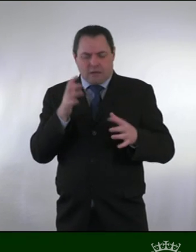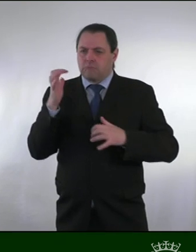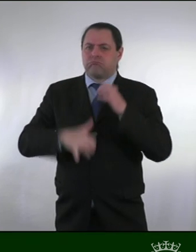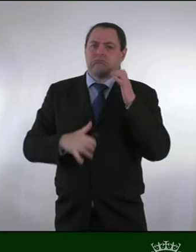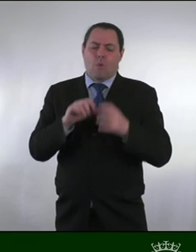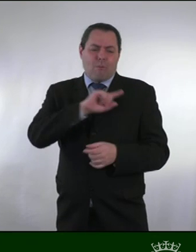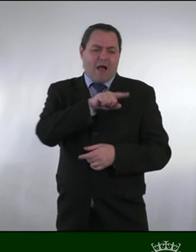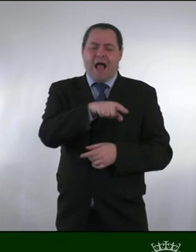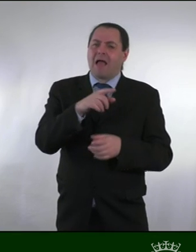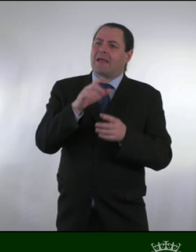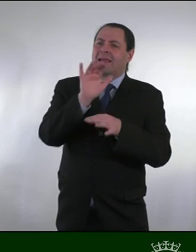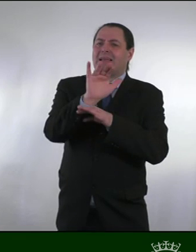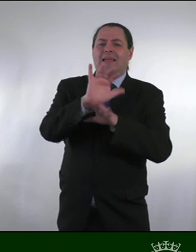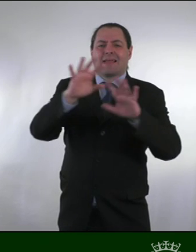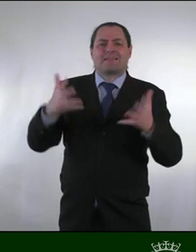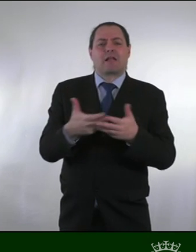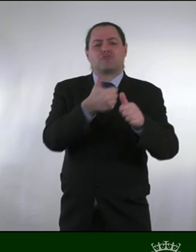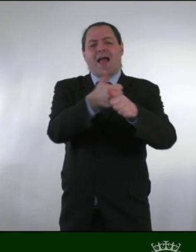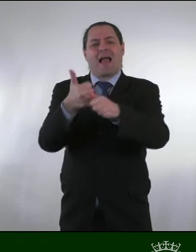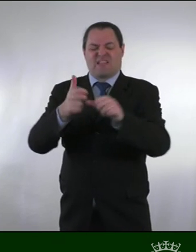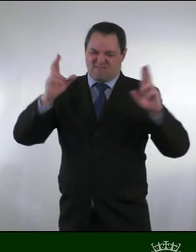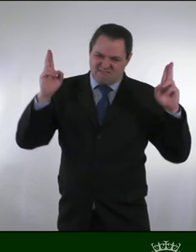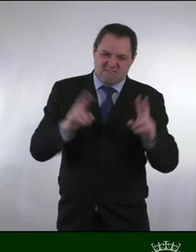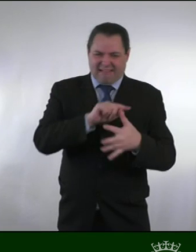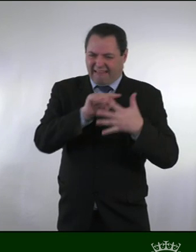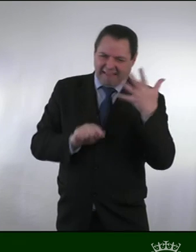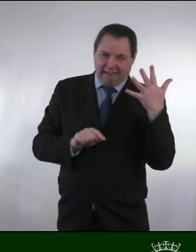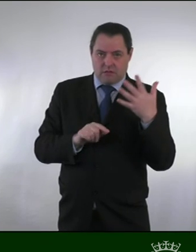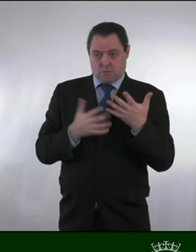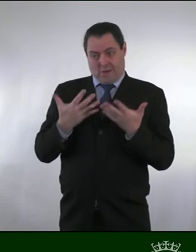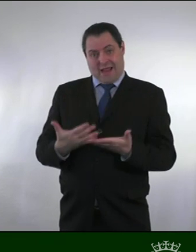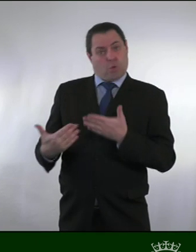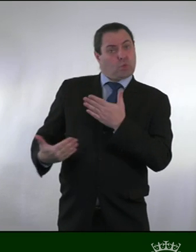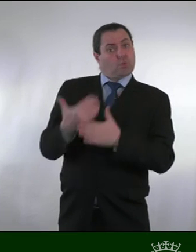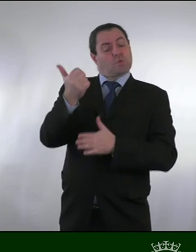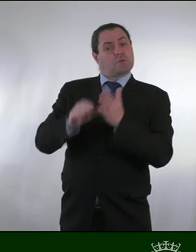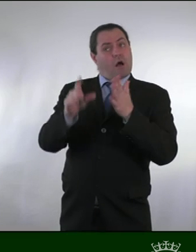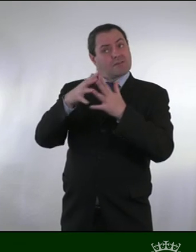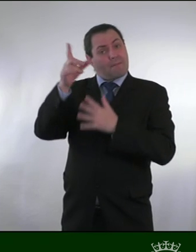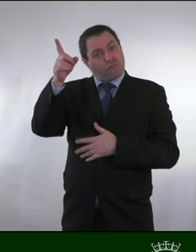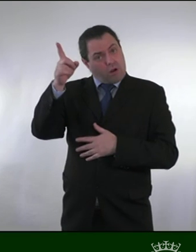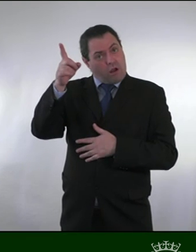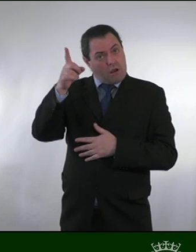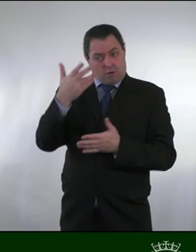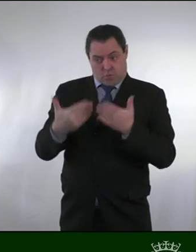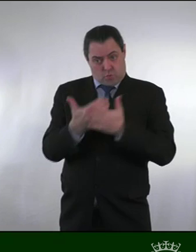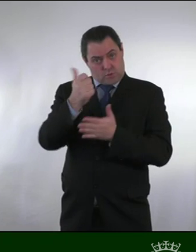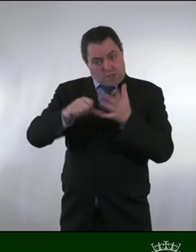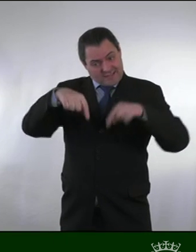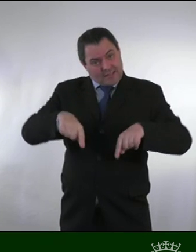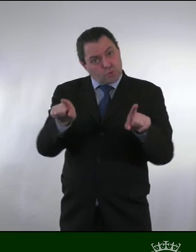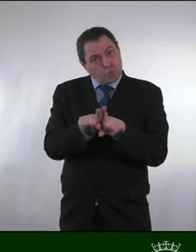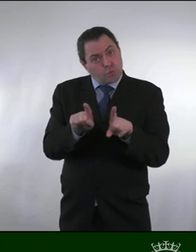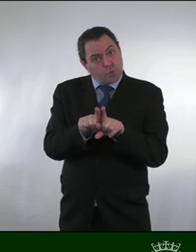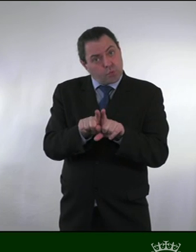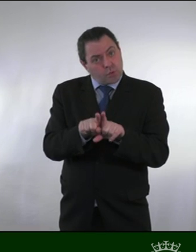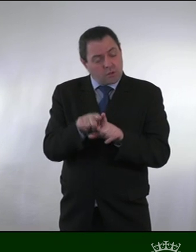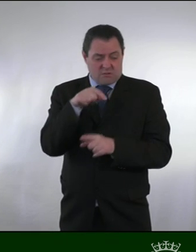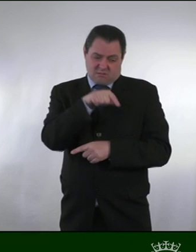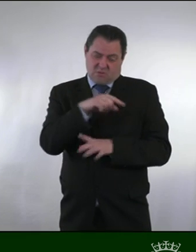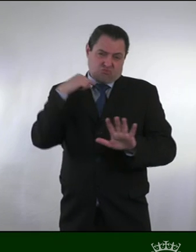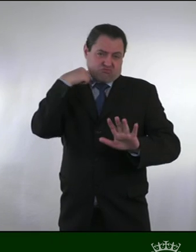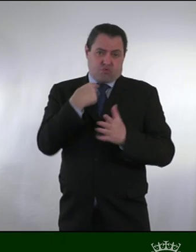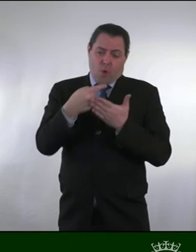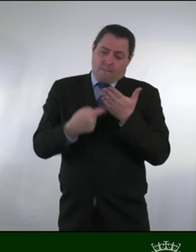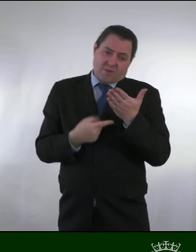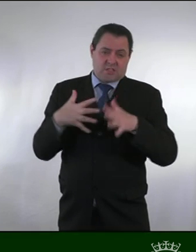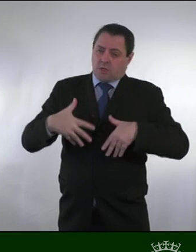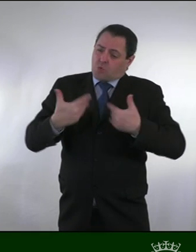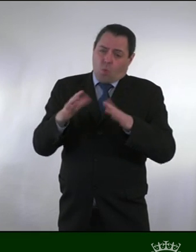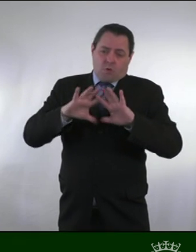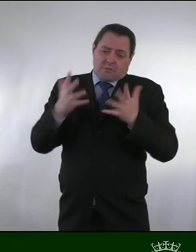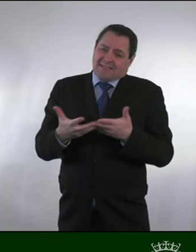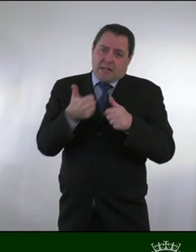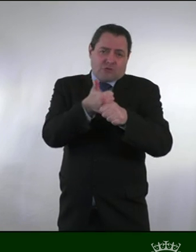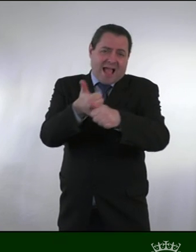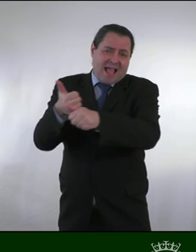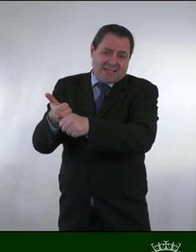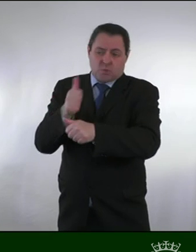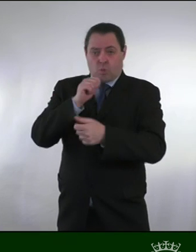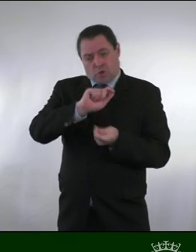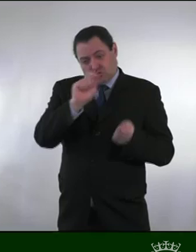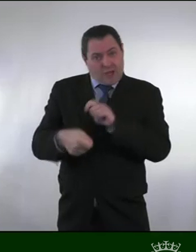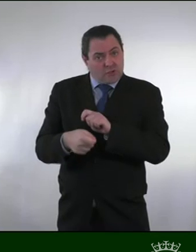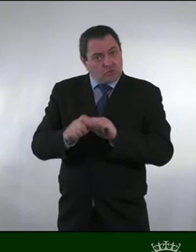So if today is to be a new chapter—if today is to be a new start—will the Prime Minister begin by reversing his cruel policy of cutting international aid for the world’s poorest?